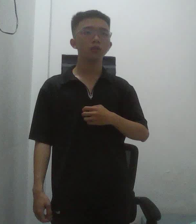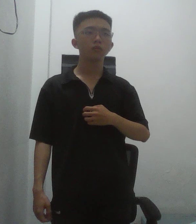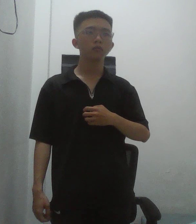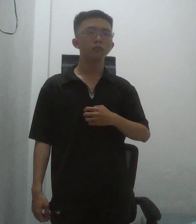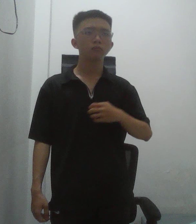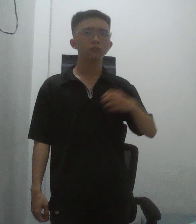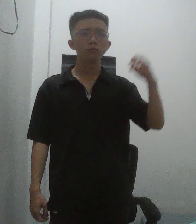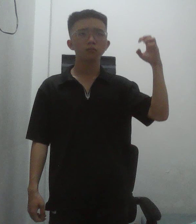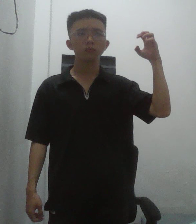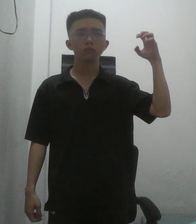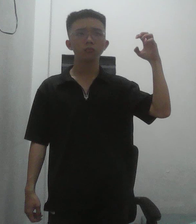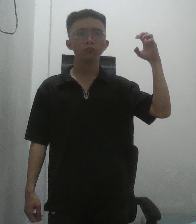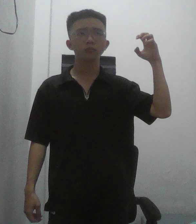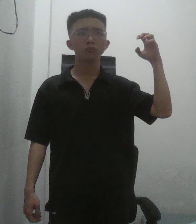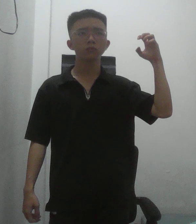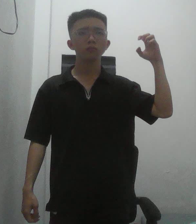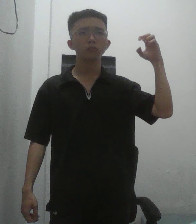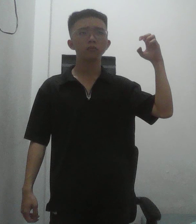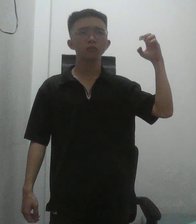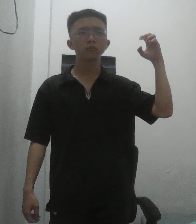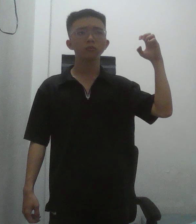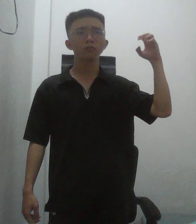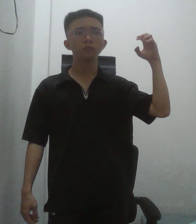tuc gian